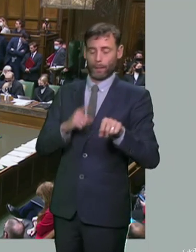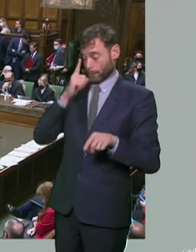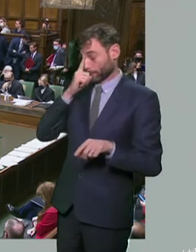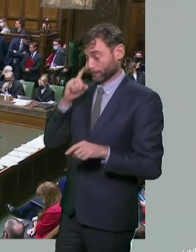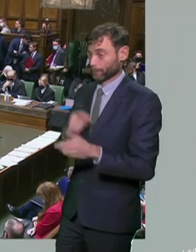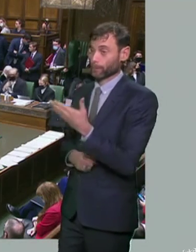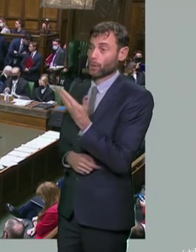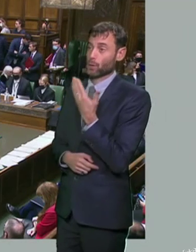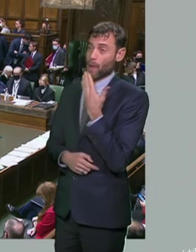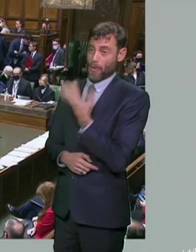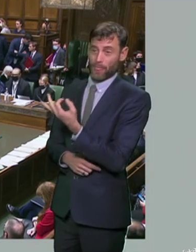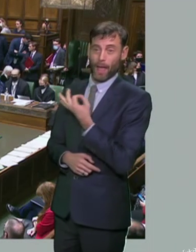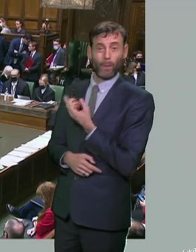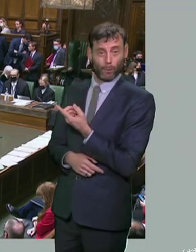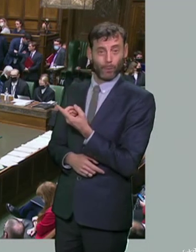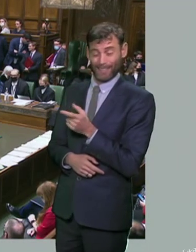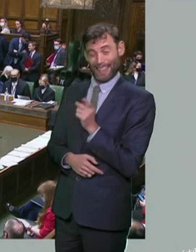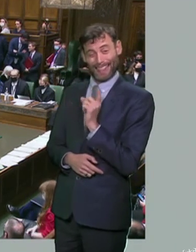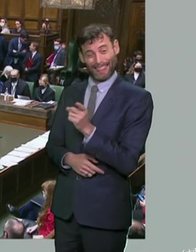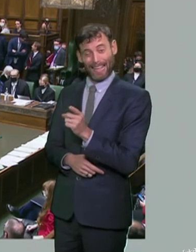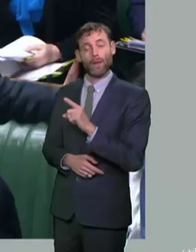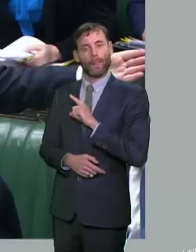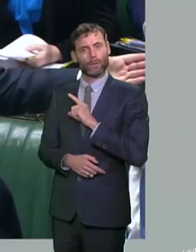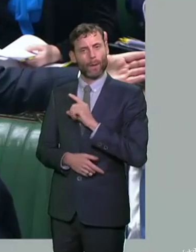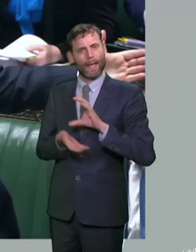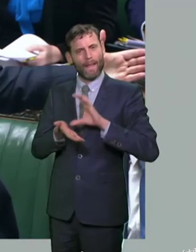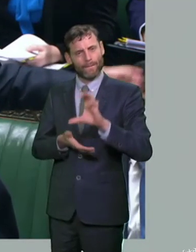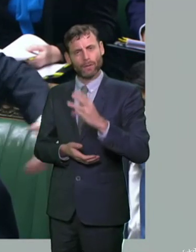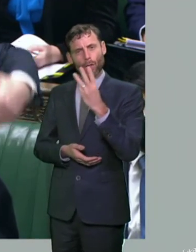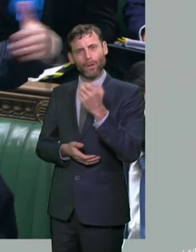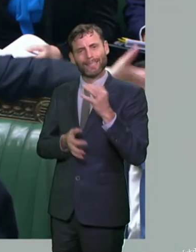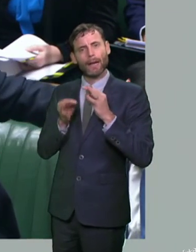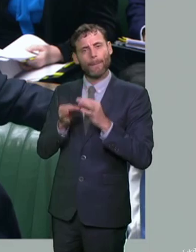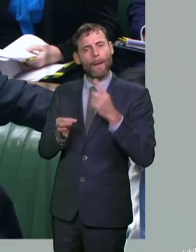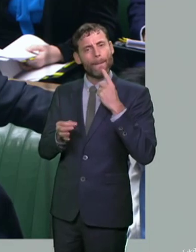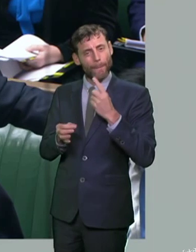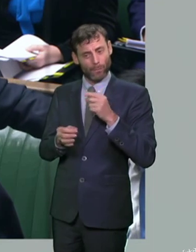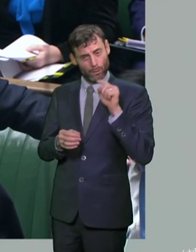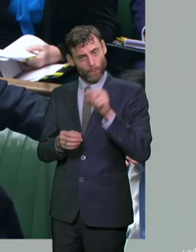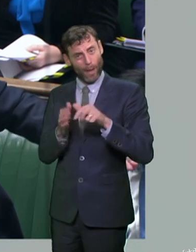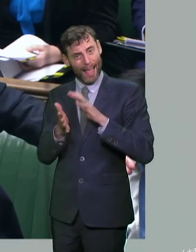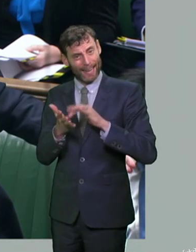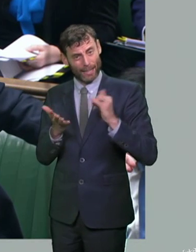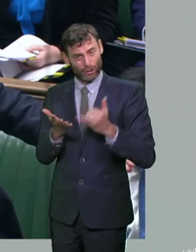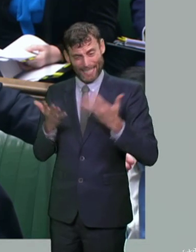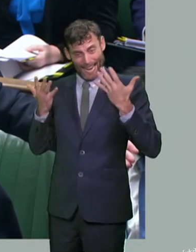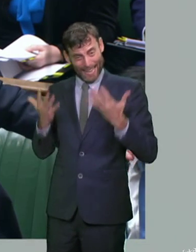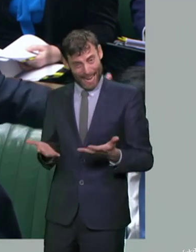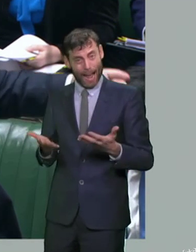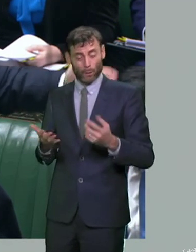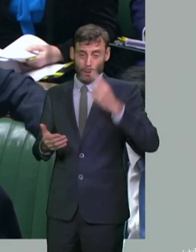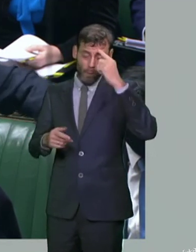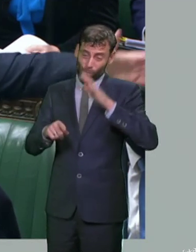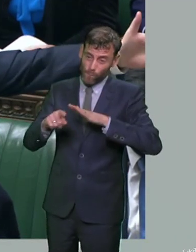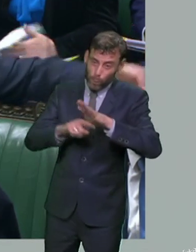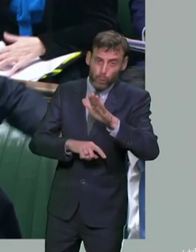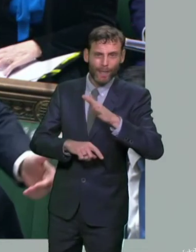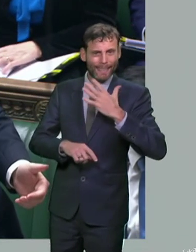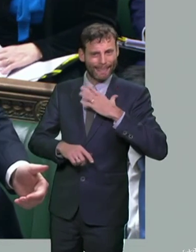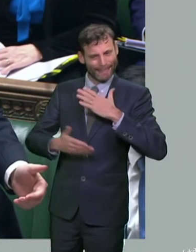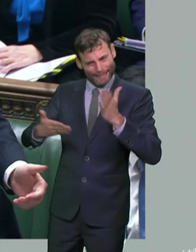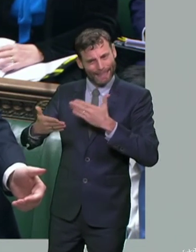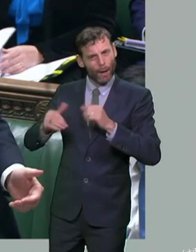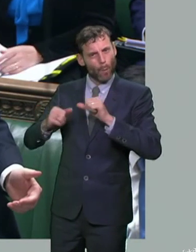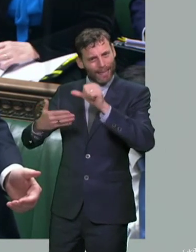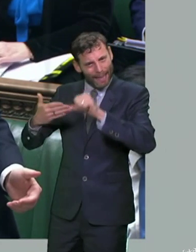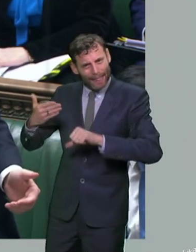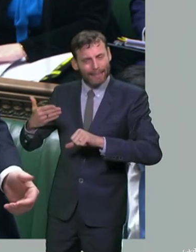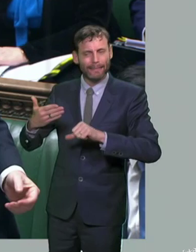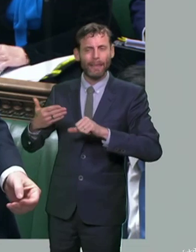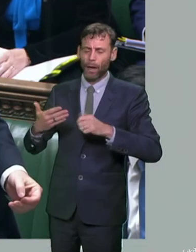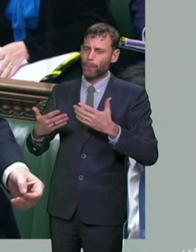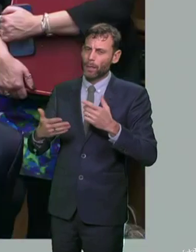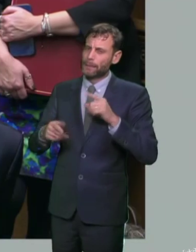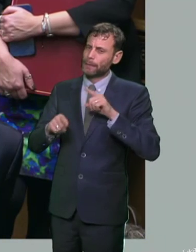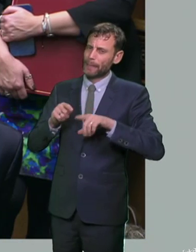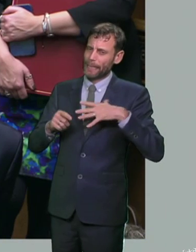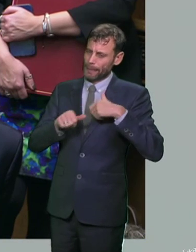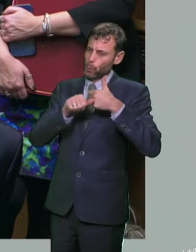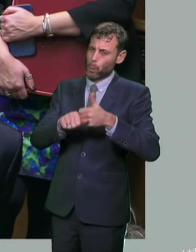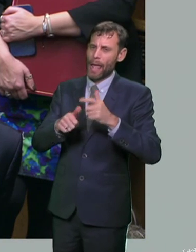That is one of the reasons why we are now investing £36 billion more in our NHS to help cope with the backlog and the extra winter pressures, particularly on A&E.